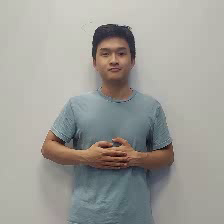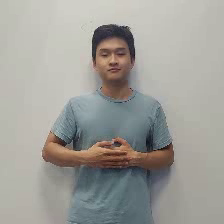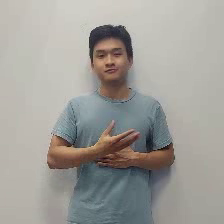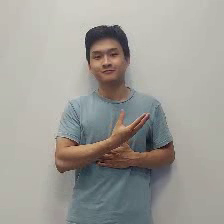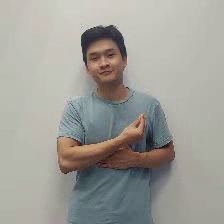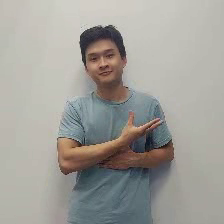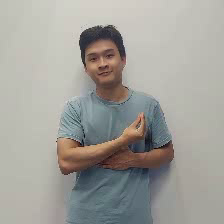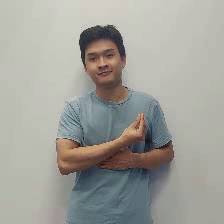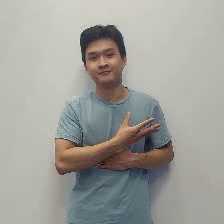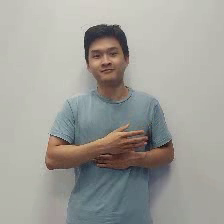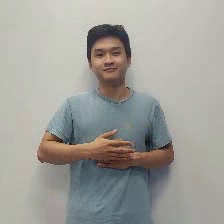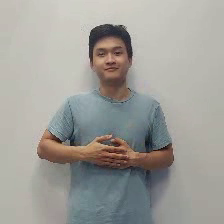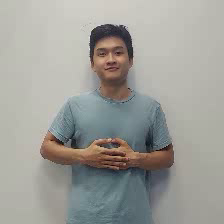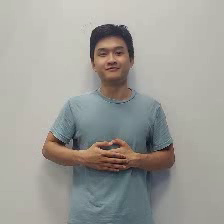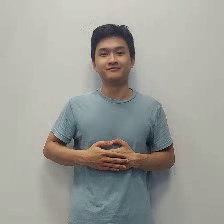Xúc động